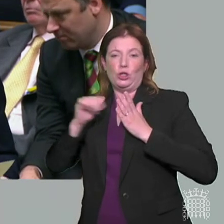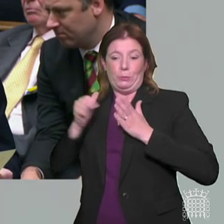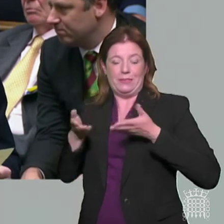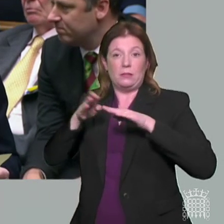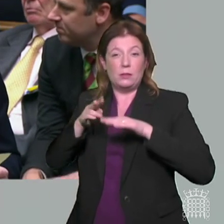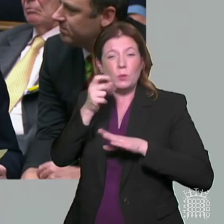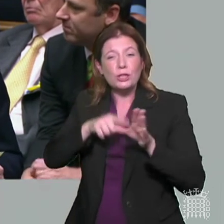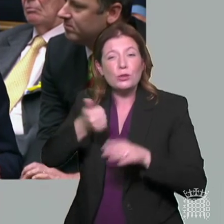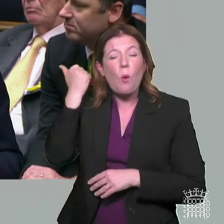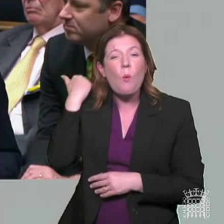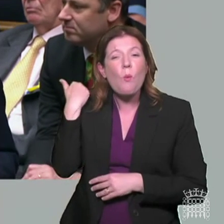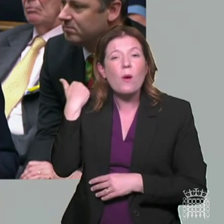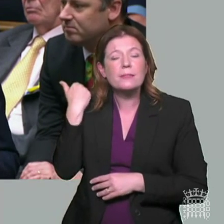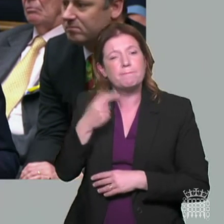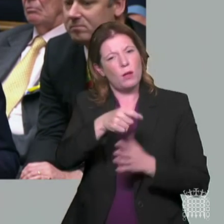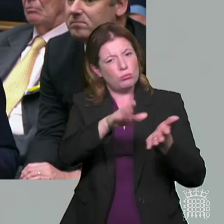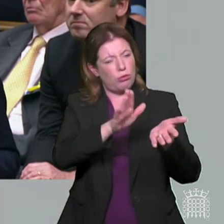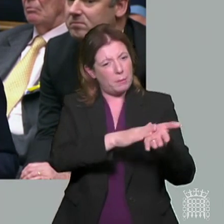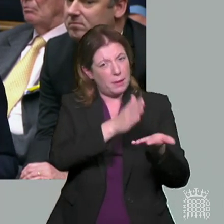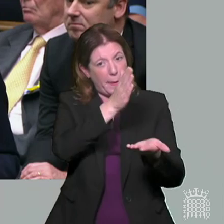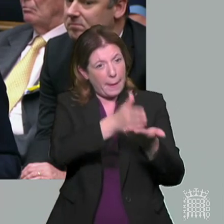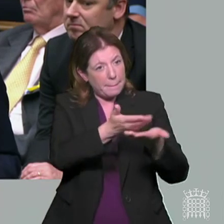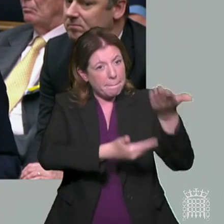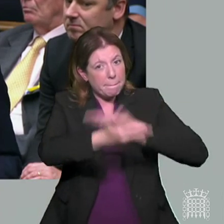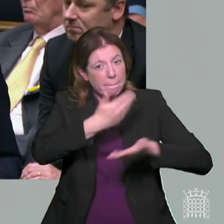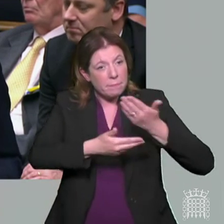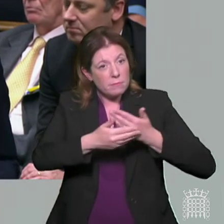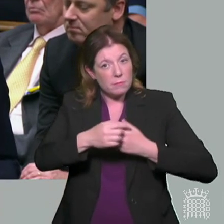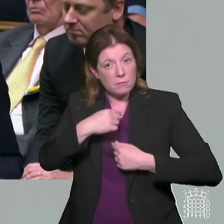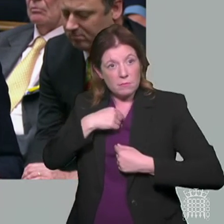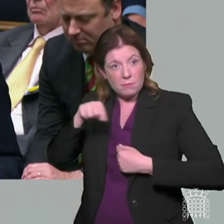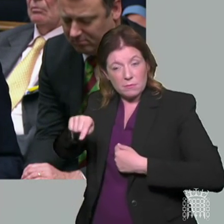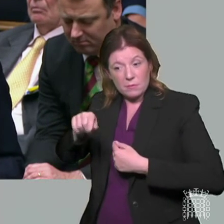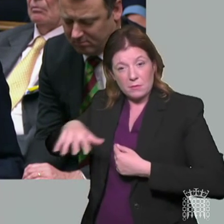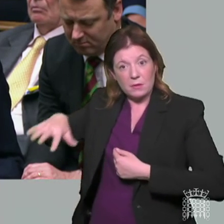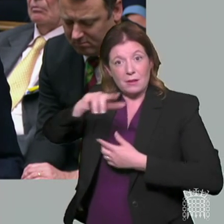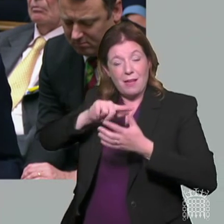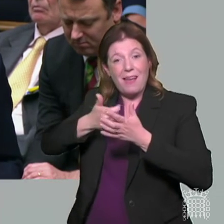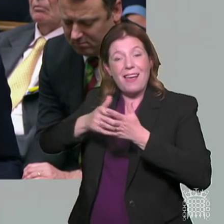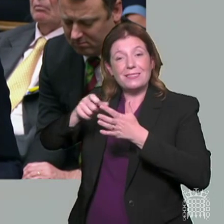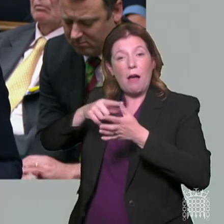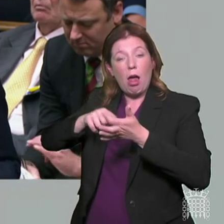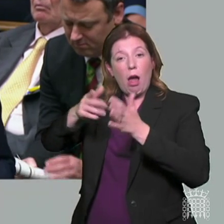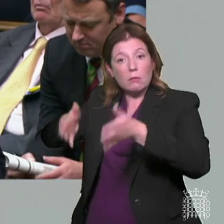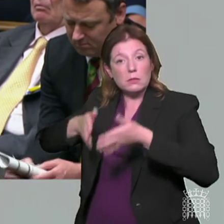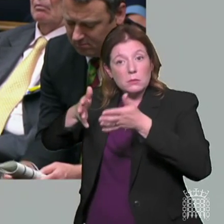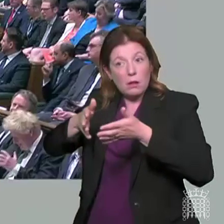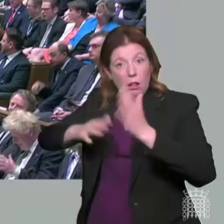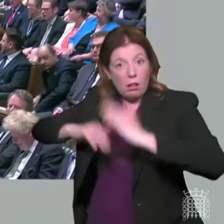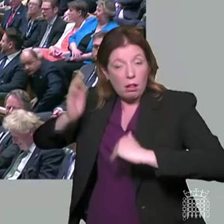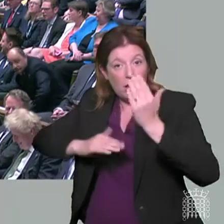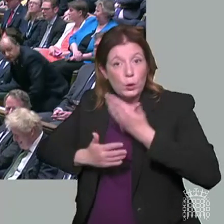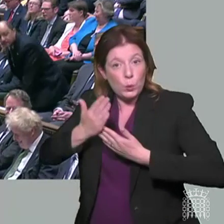So can the Prime Minister personally assure me that we will be able to deliver a new Airedale hospital that is fit for the future?